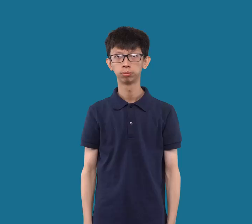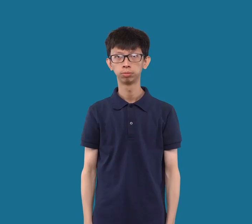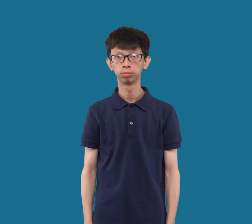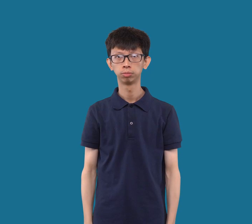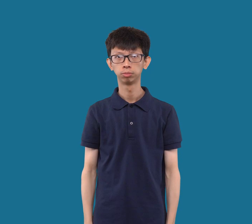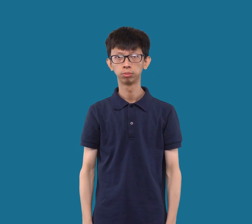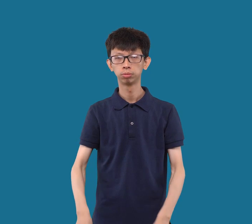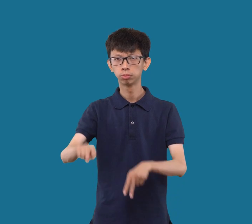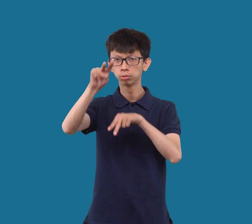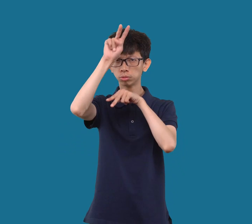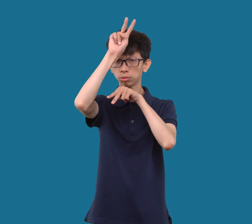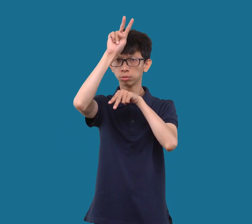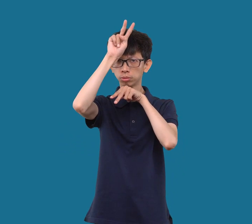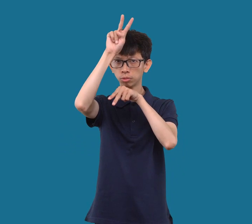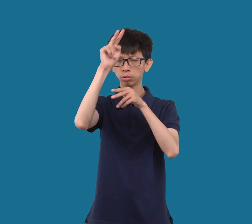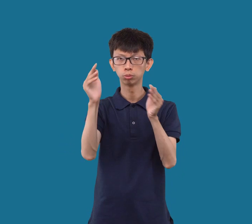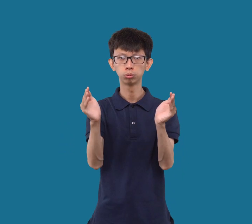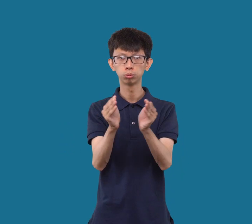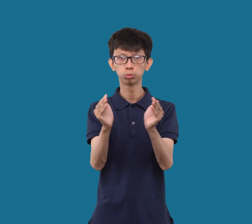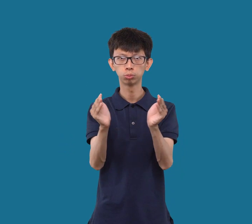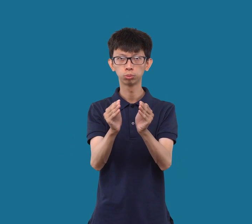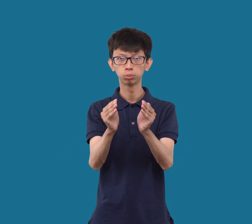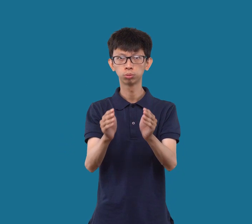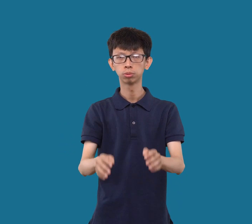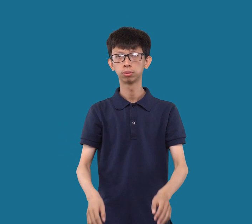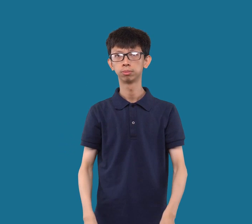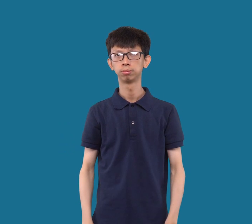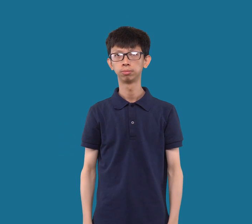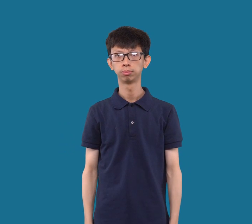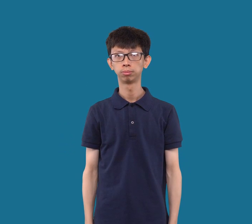dê con